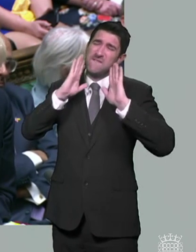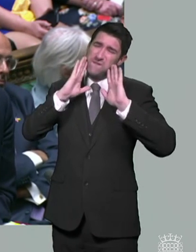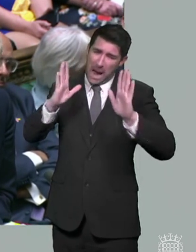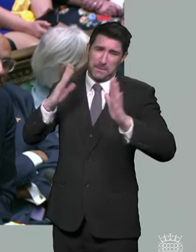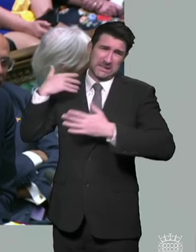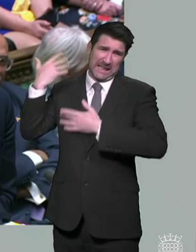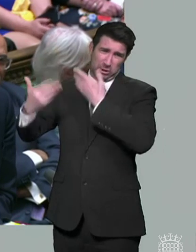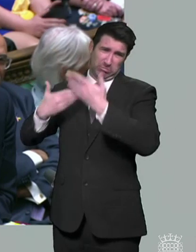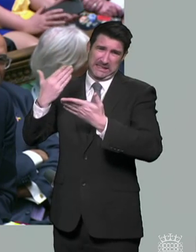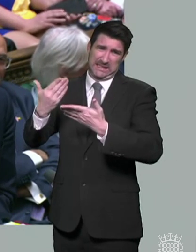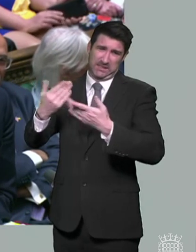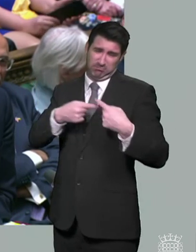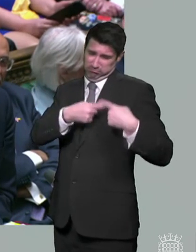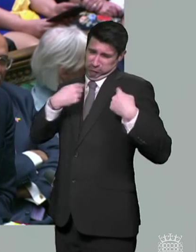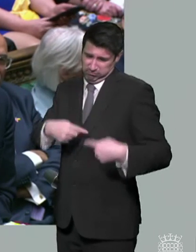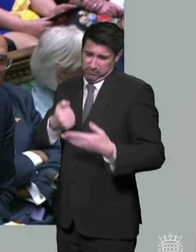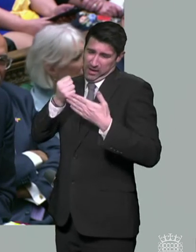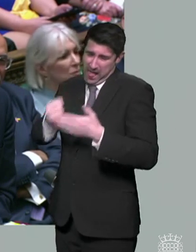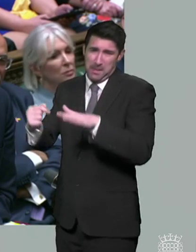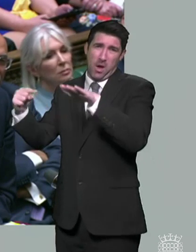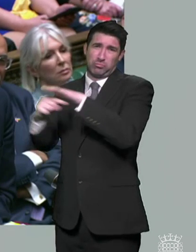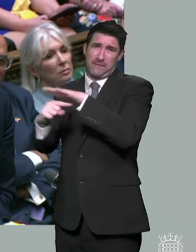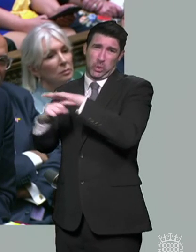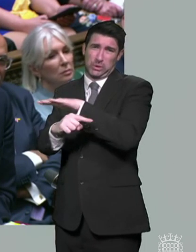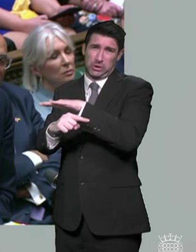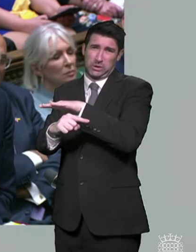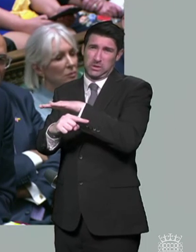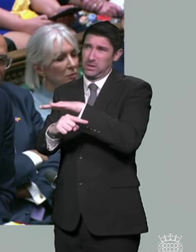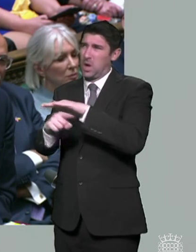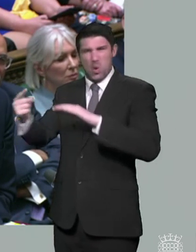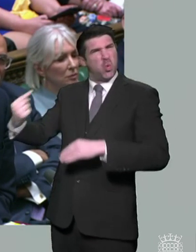Look at what we have already done. Look at the record just under my premiership.